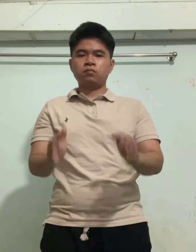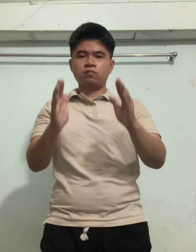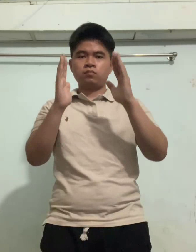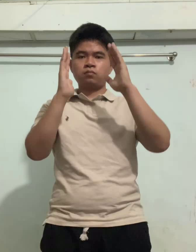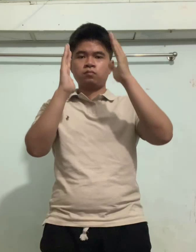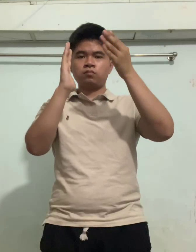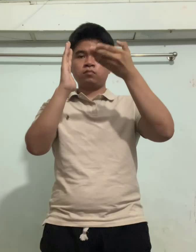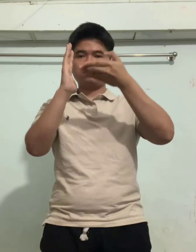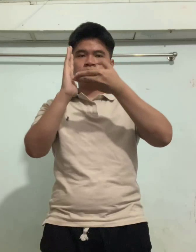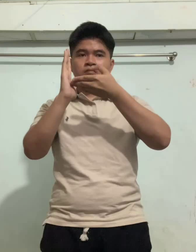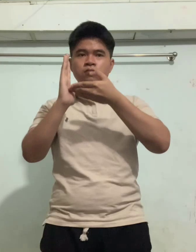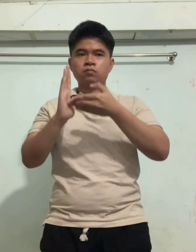gioi thieu